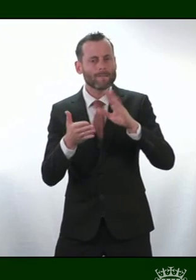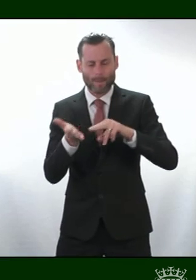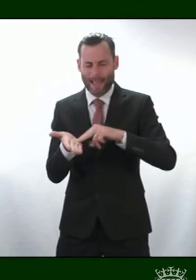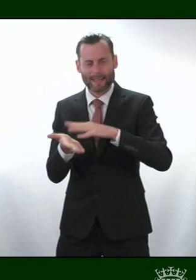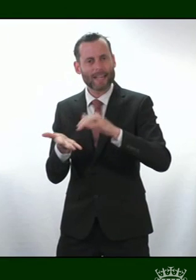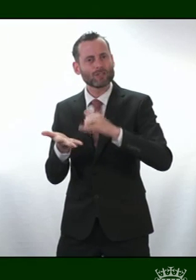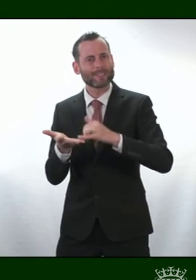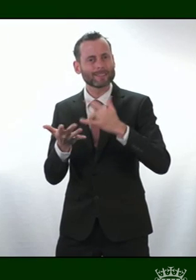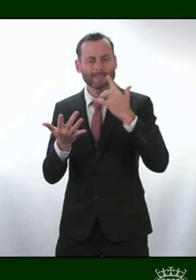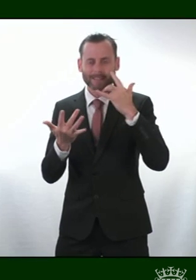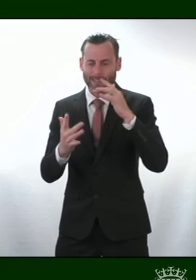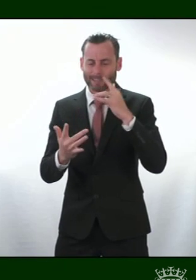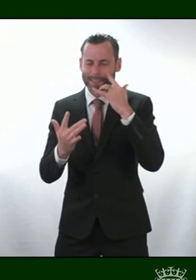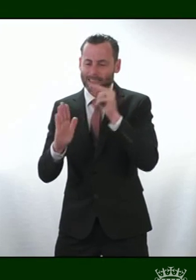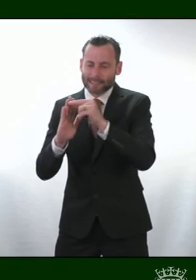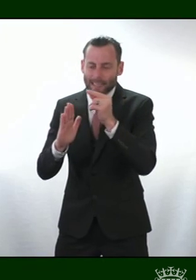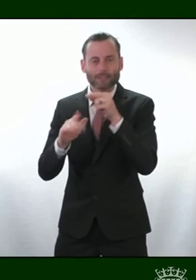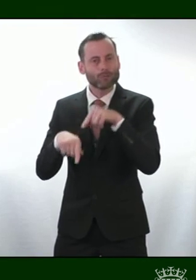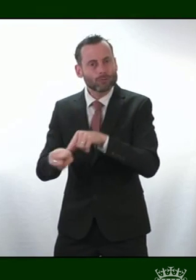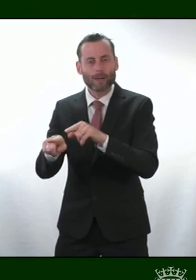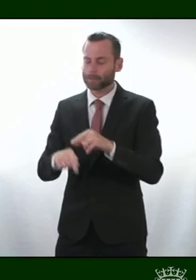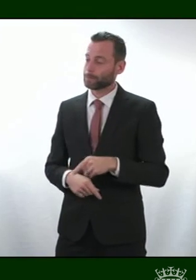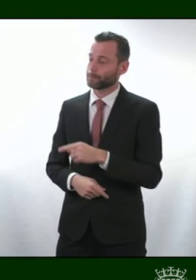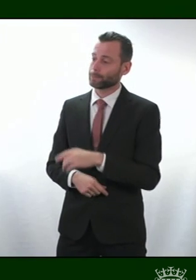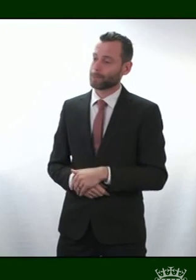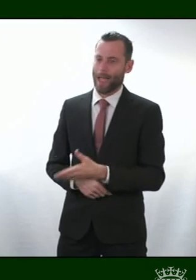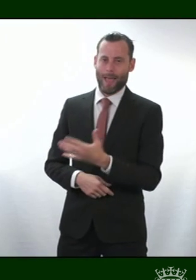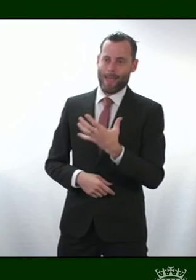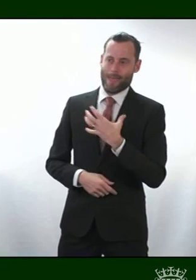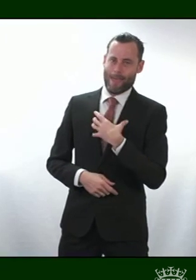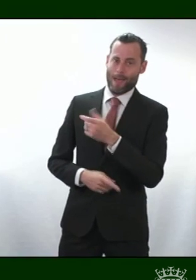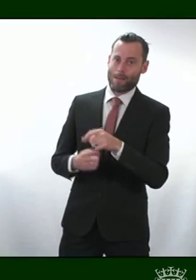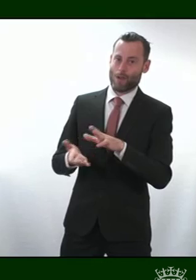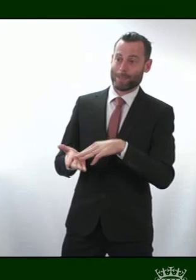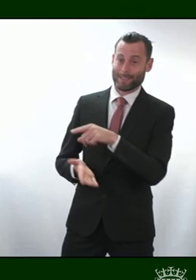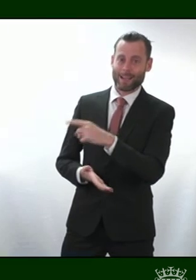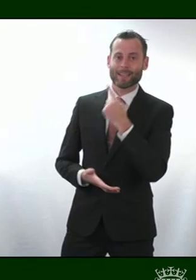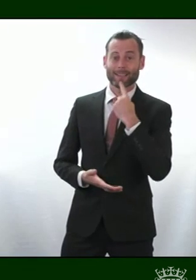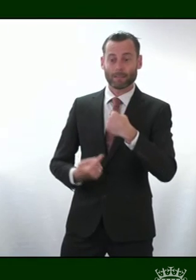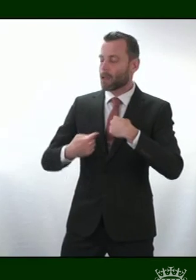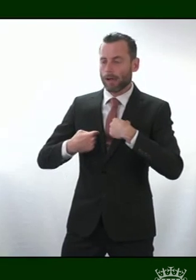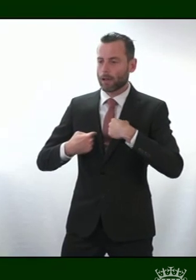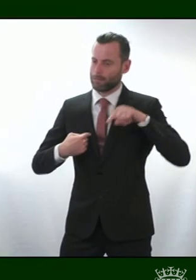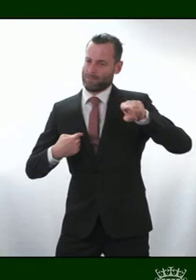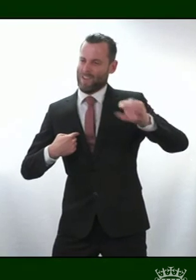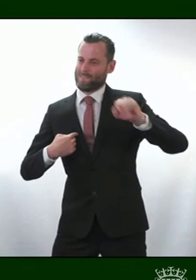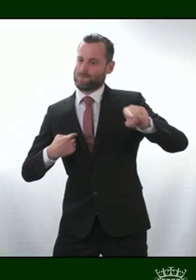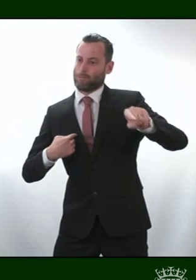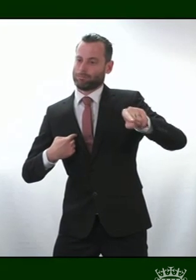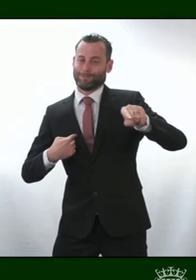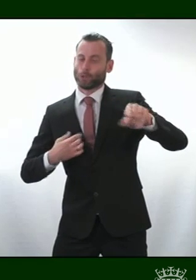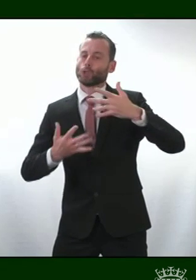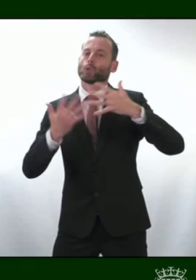Once again, I see that the Prime Minister says that it is somebody else’s fault—it is the public who are using up the tests.